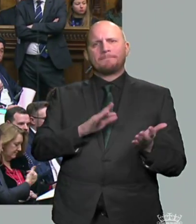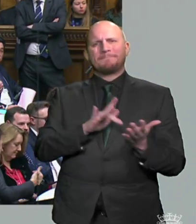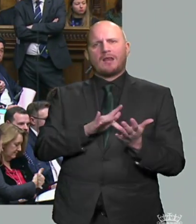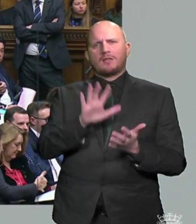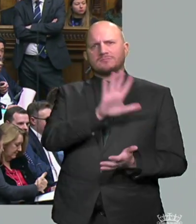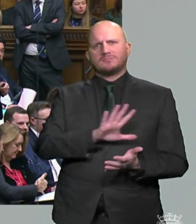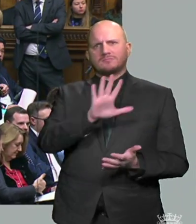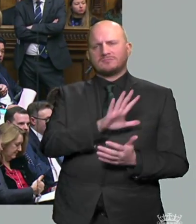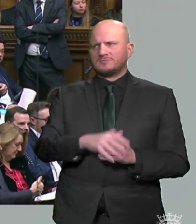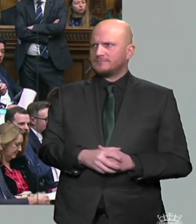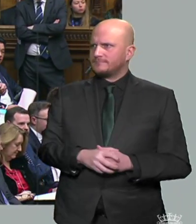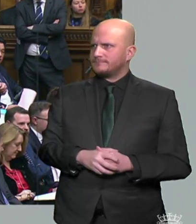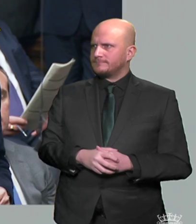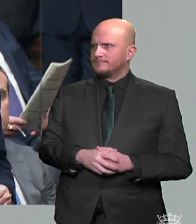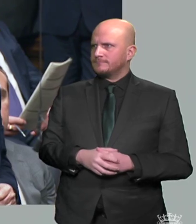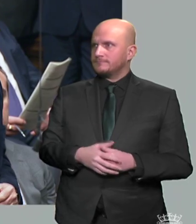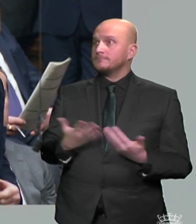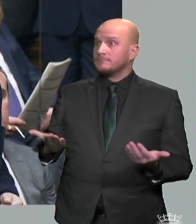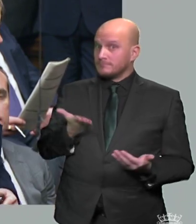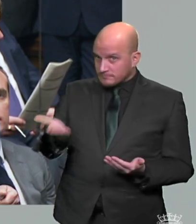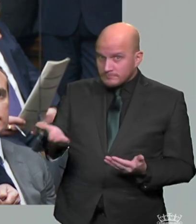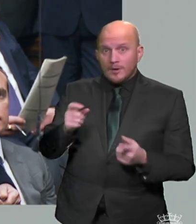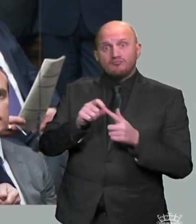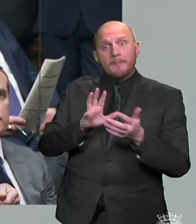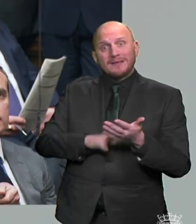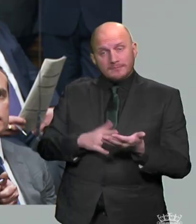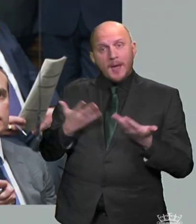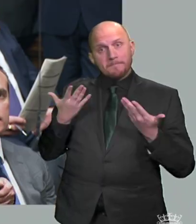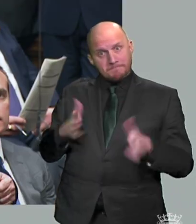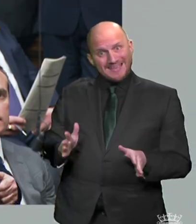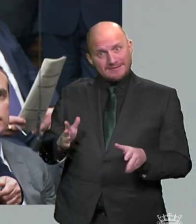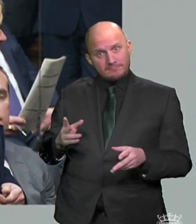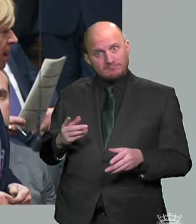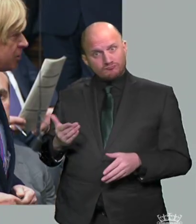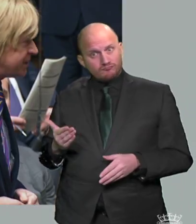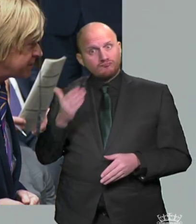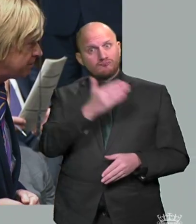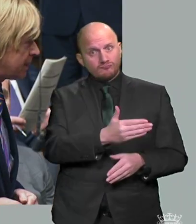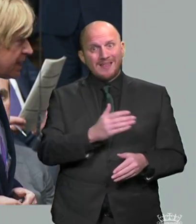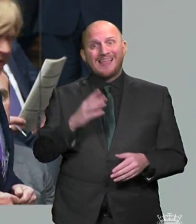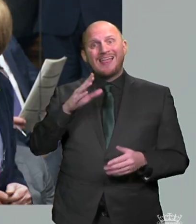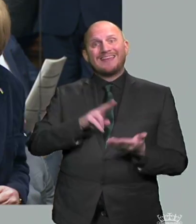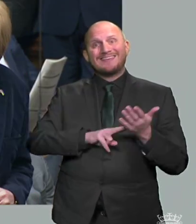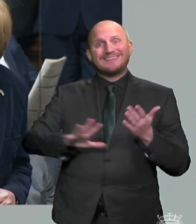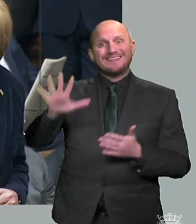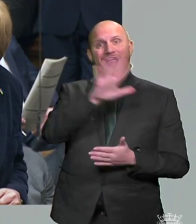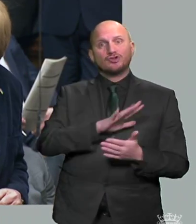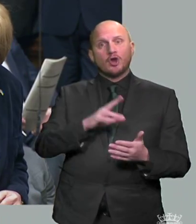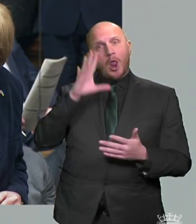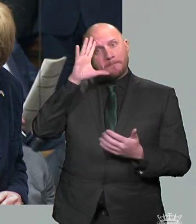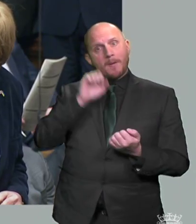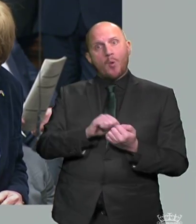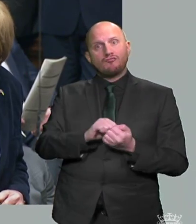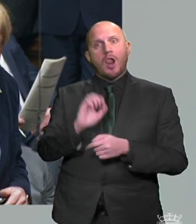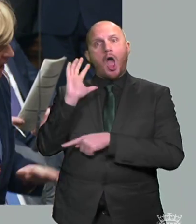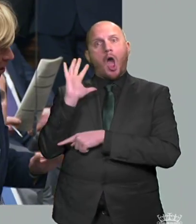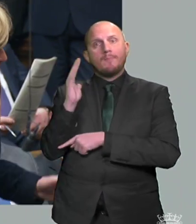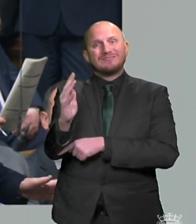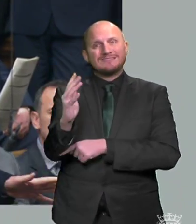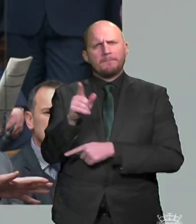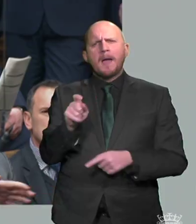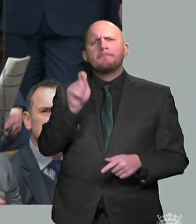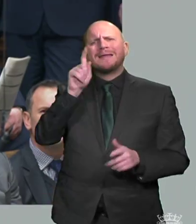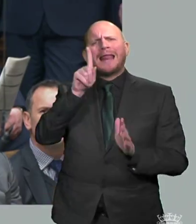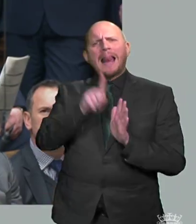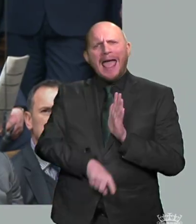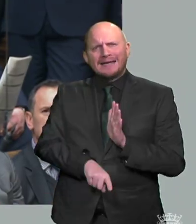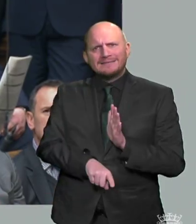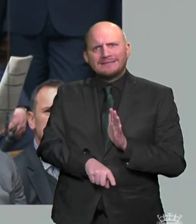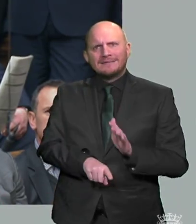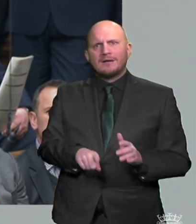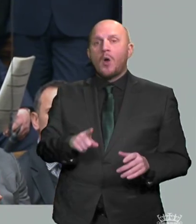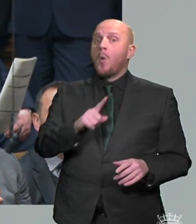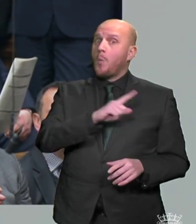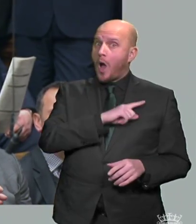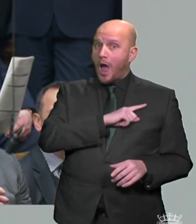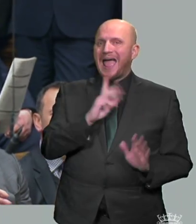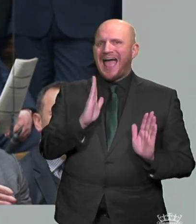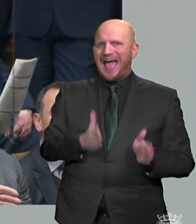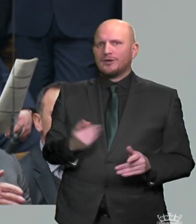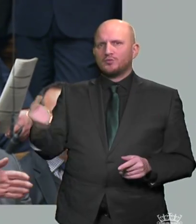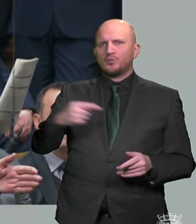When my right honourable Friend the Prime Minister recently visited the National Memorial Arboretum, he was slightly late, but I do not blame him because he had to come by road.